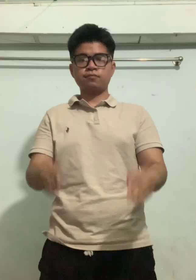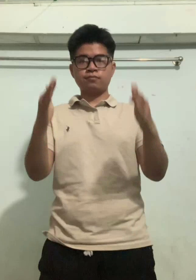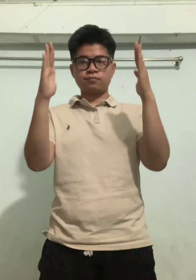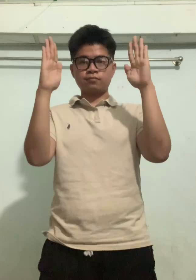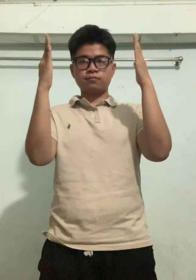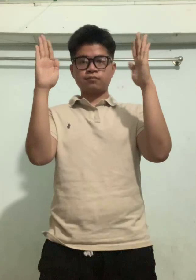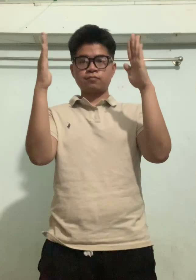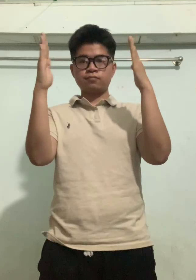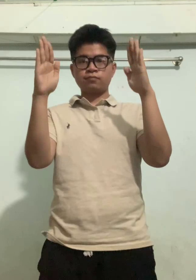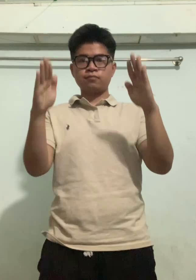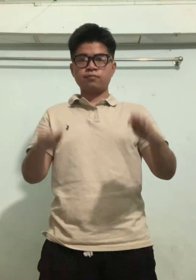vo tay